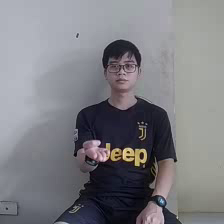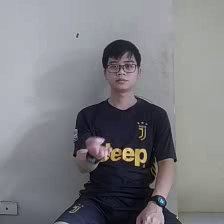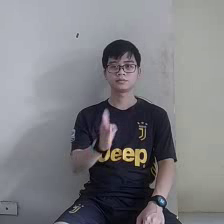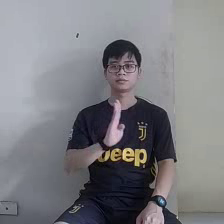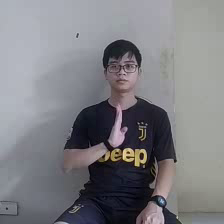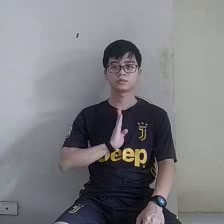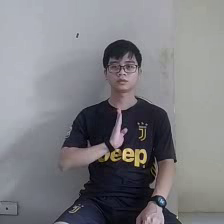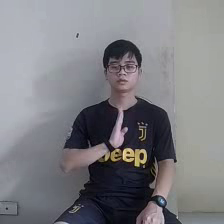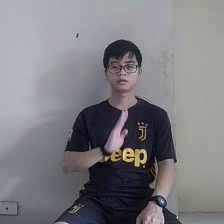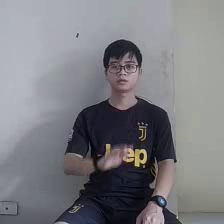Xin phép